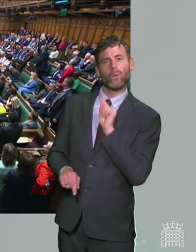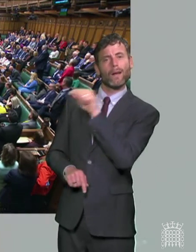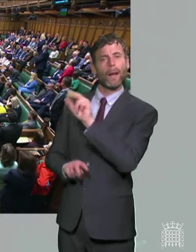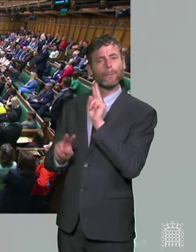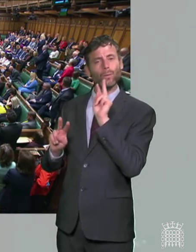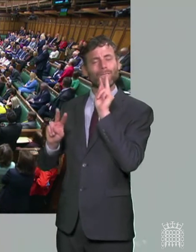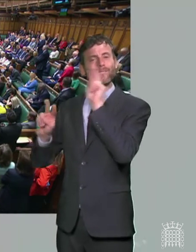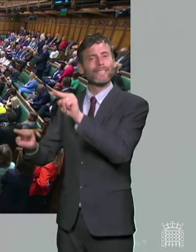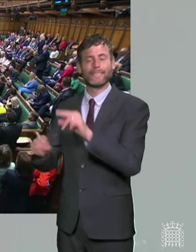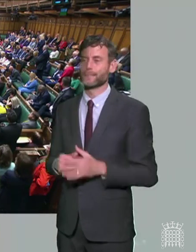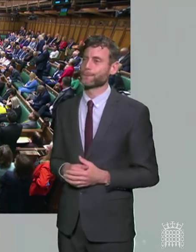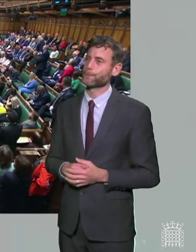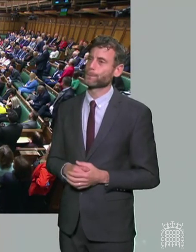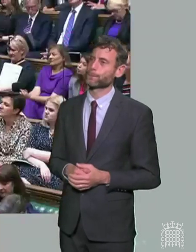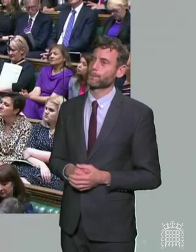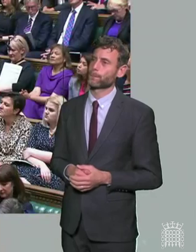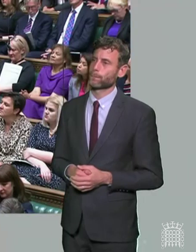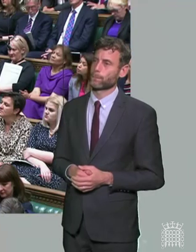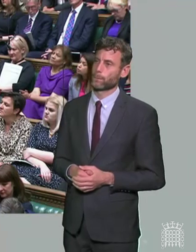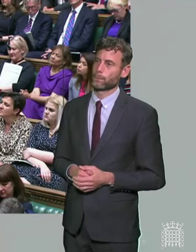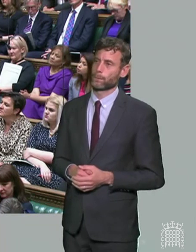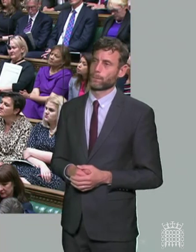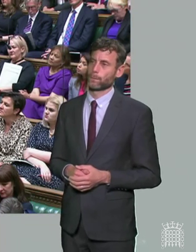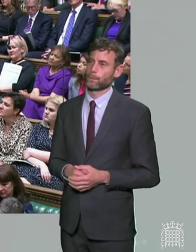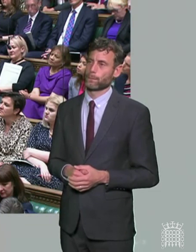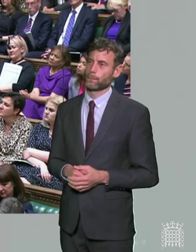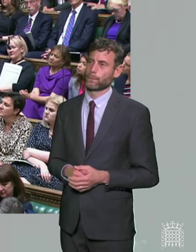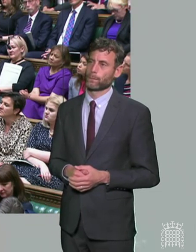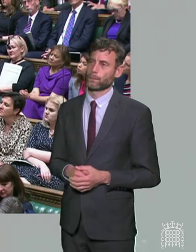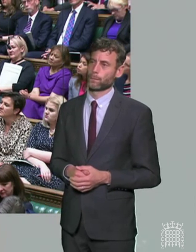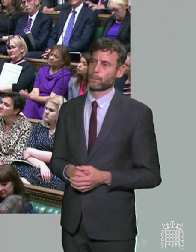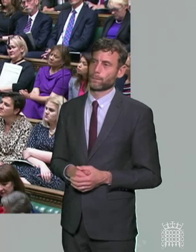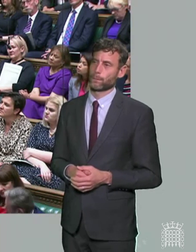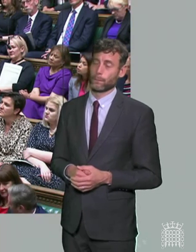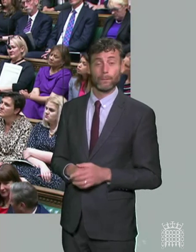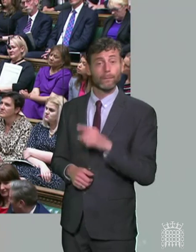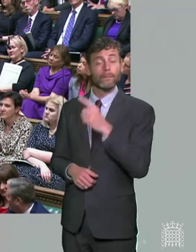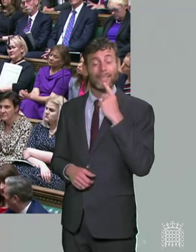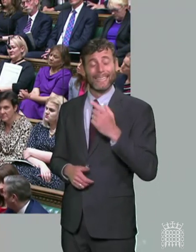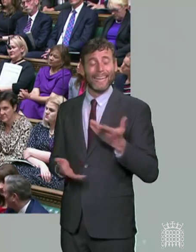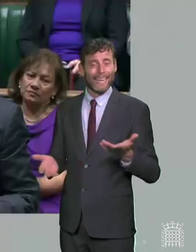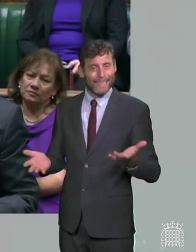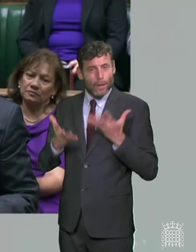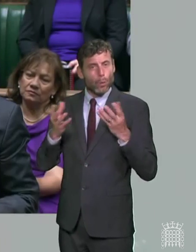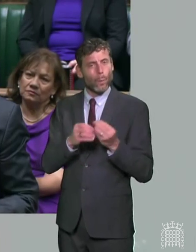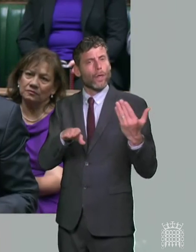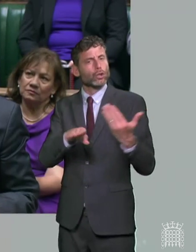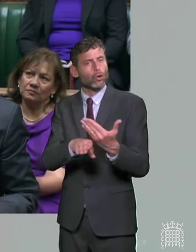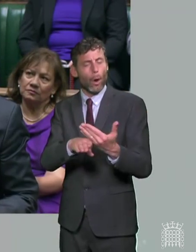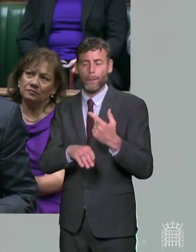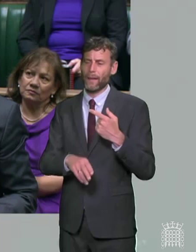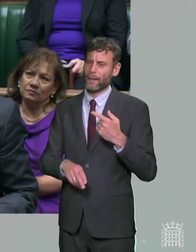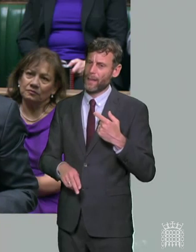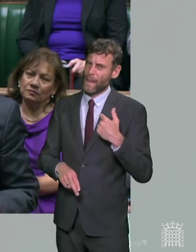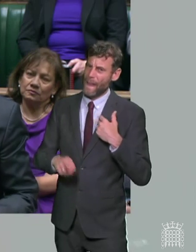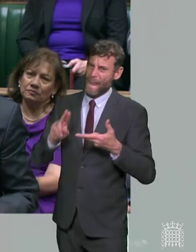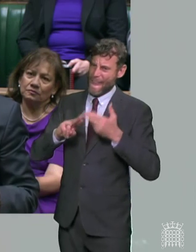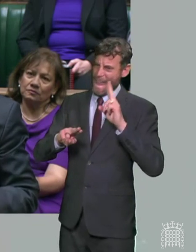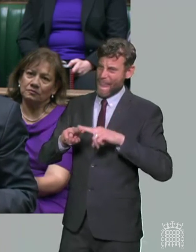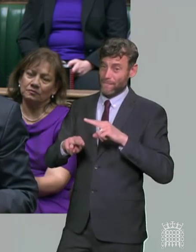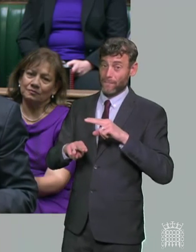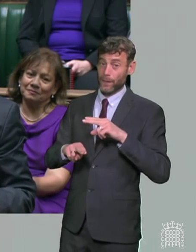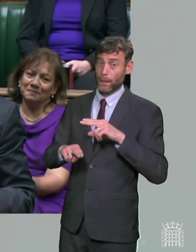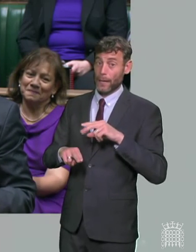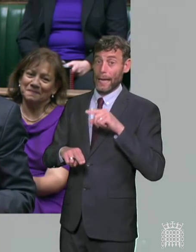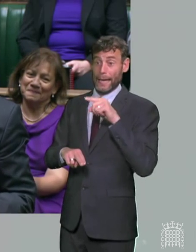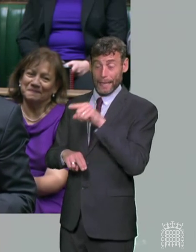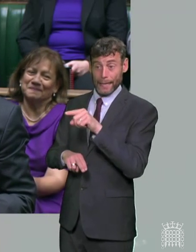I would have more sympathy with the words “get on with the job” if it had actually started in the first place.